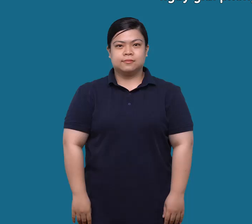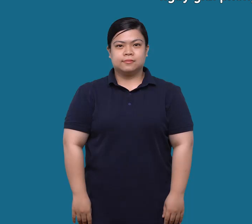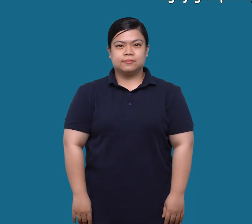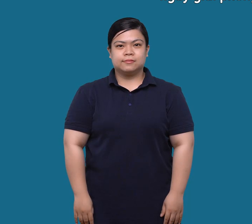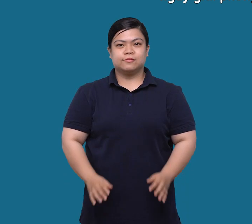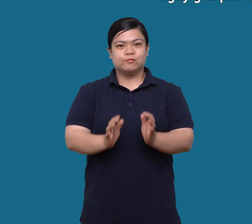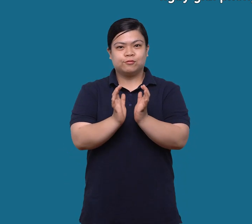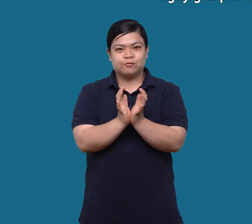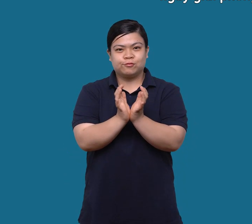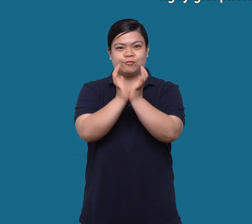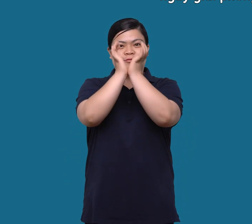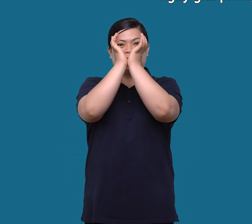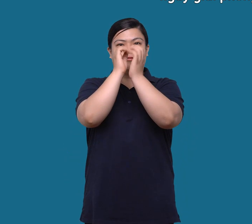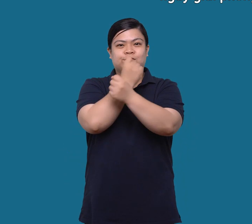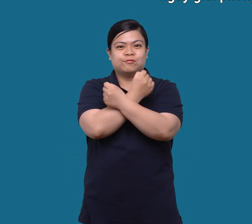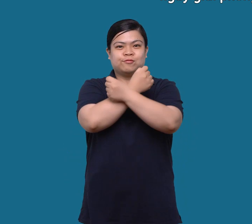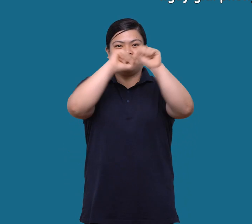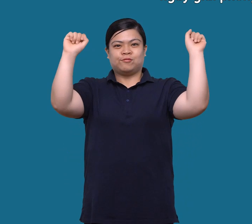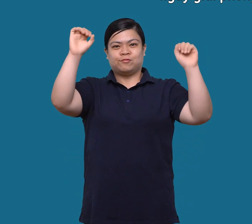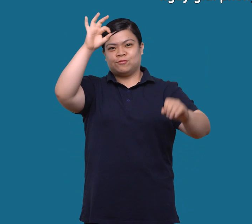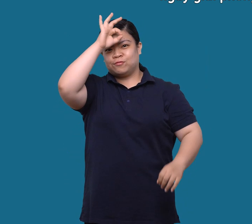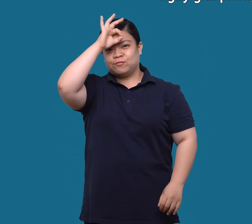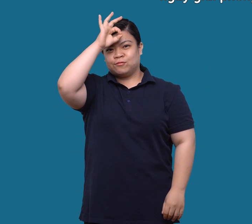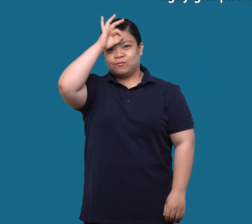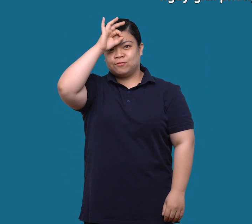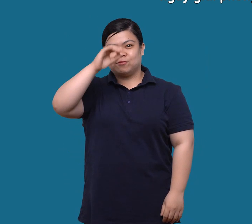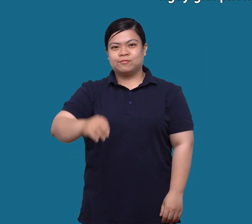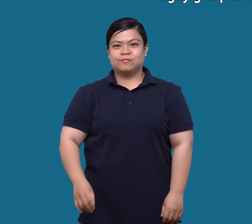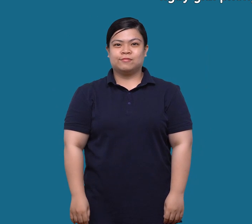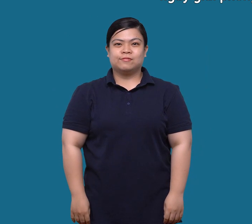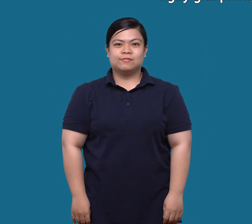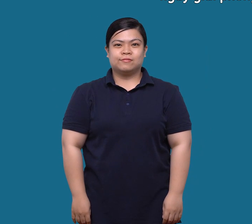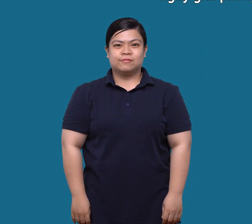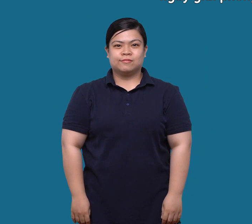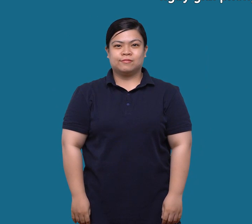ngày giải phóng thủ đô 10/10